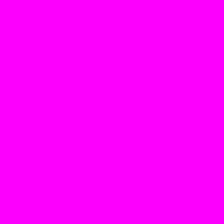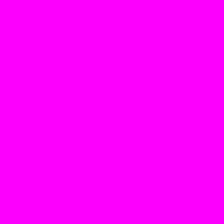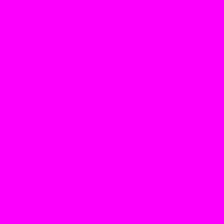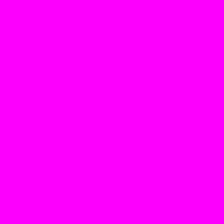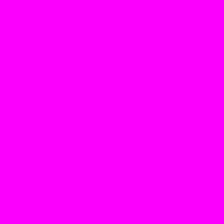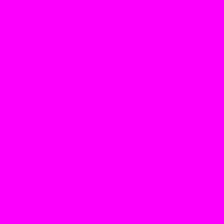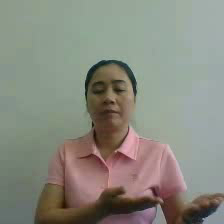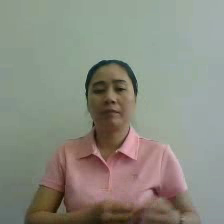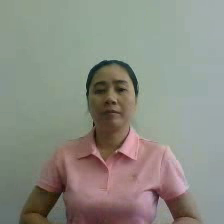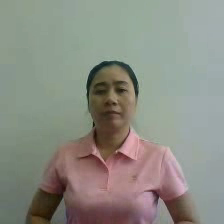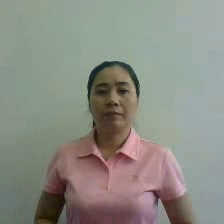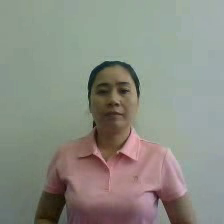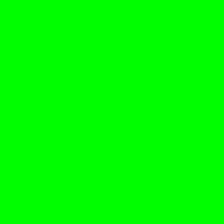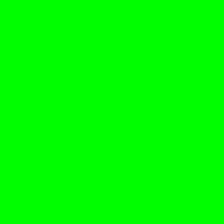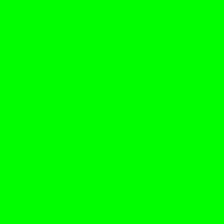Mời vào